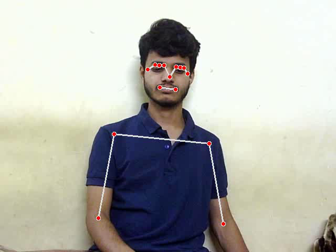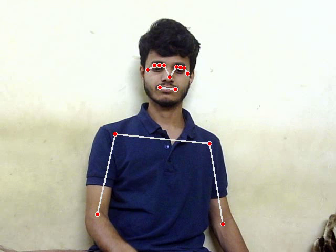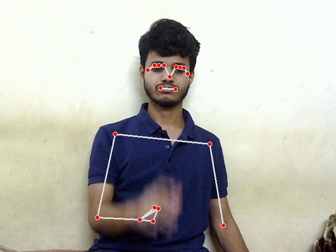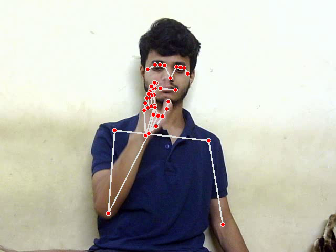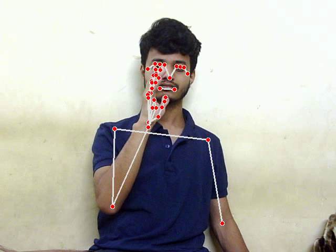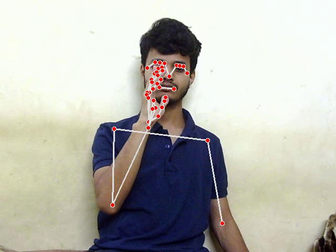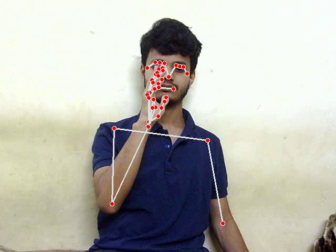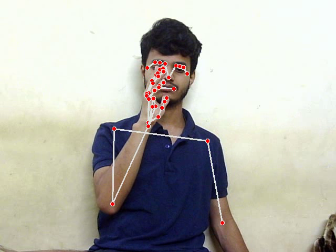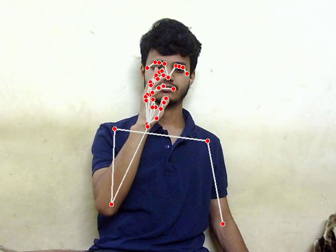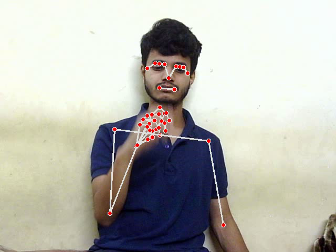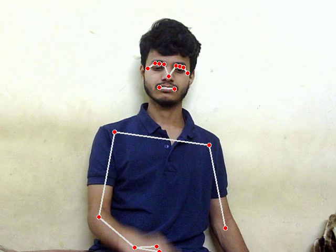mother